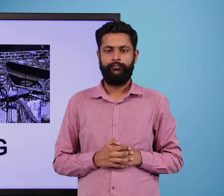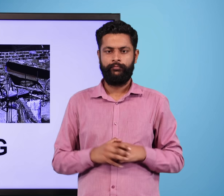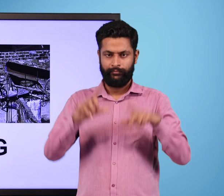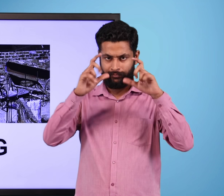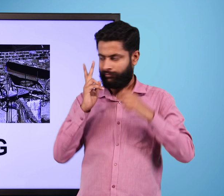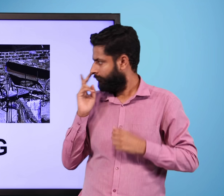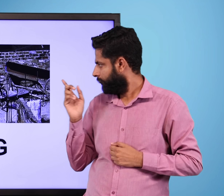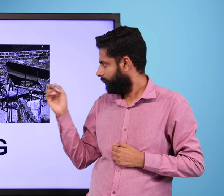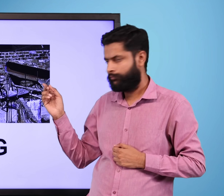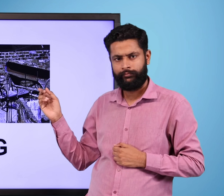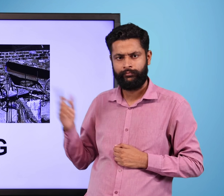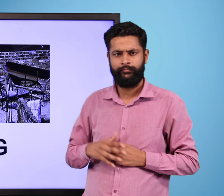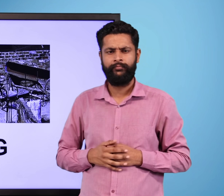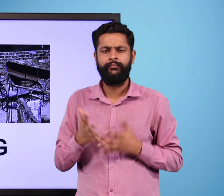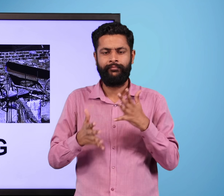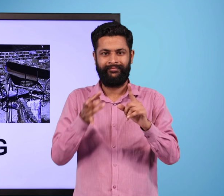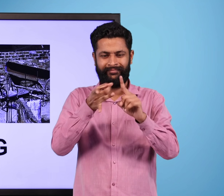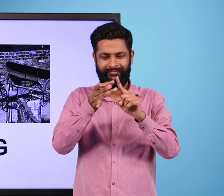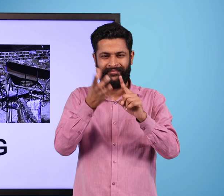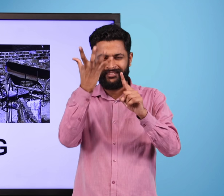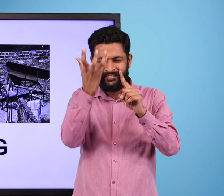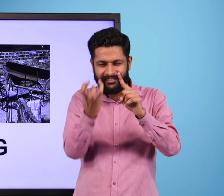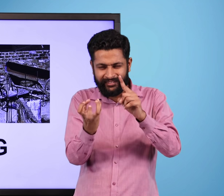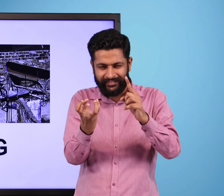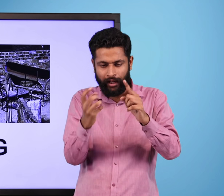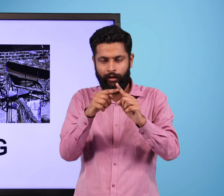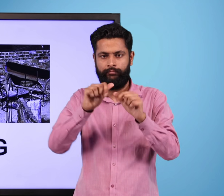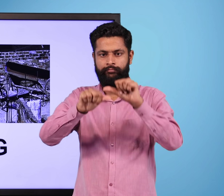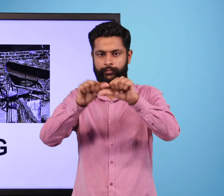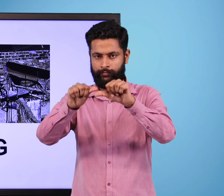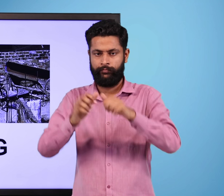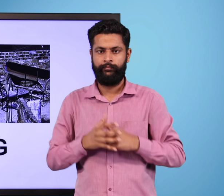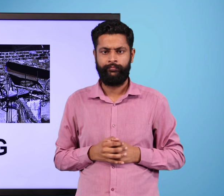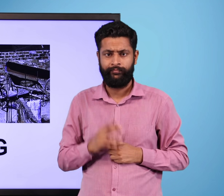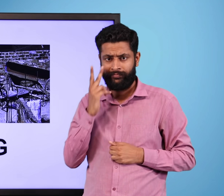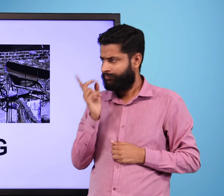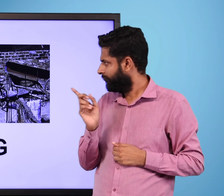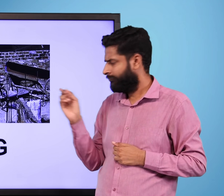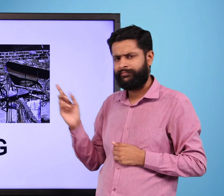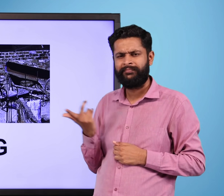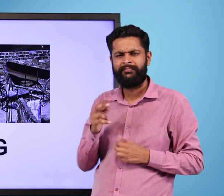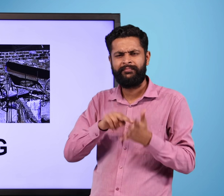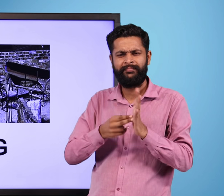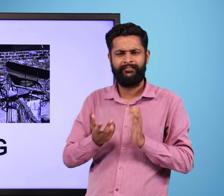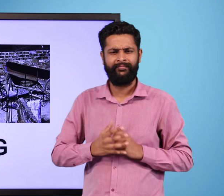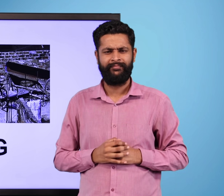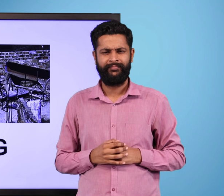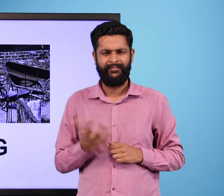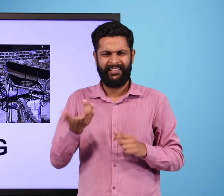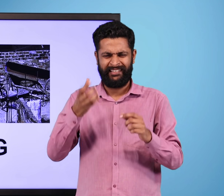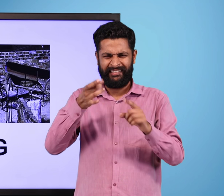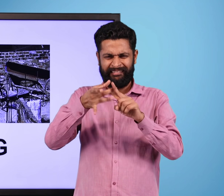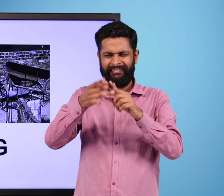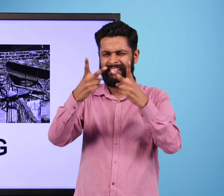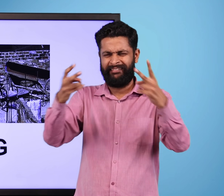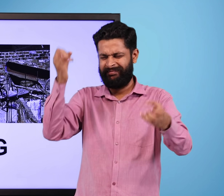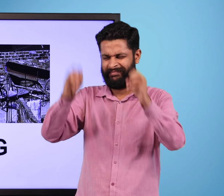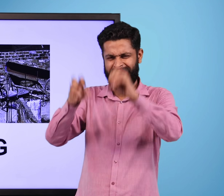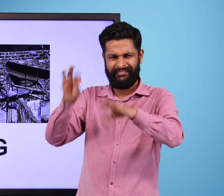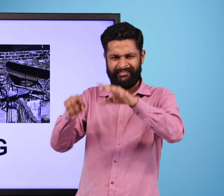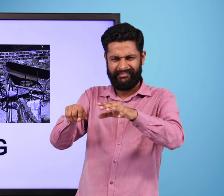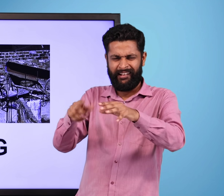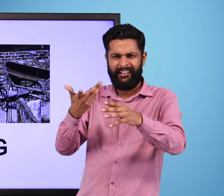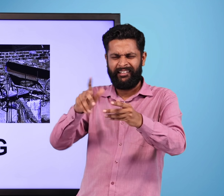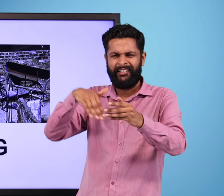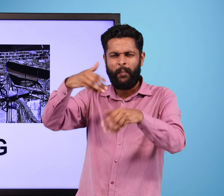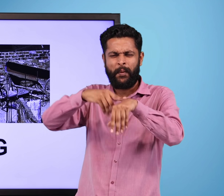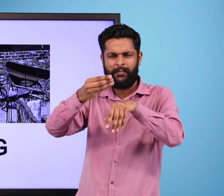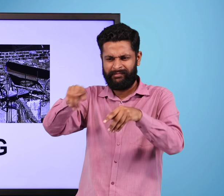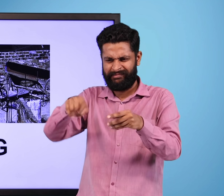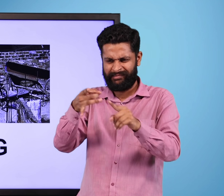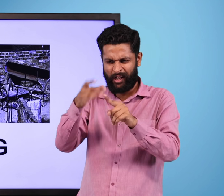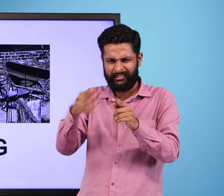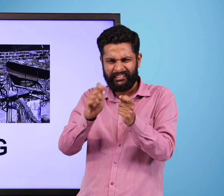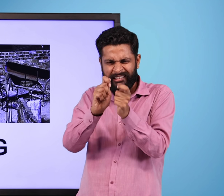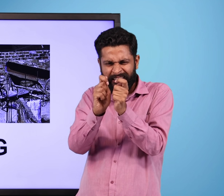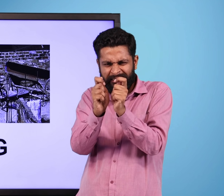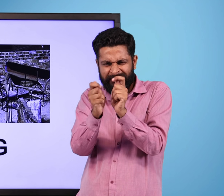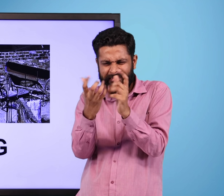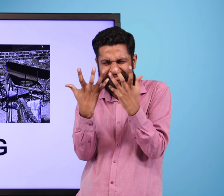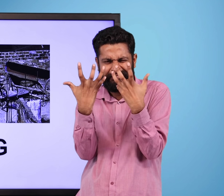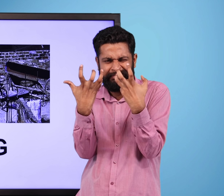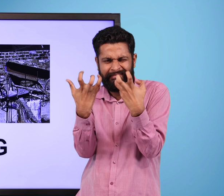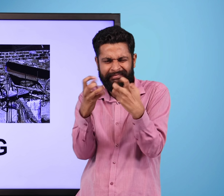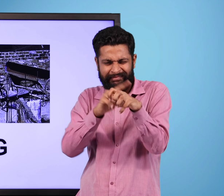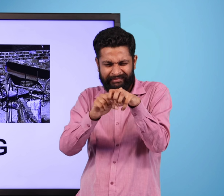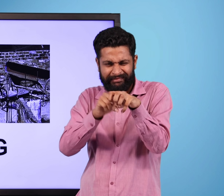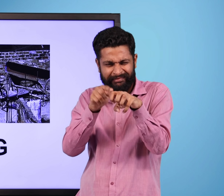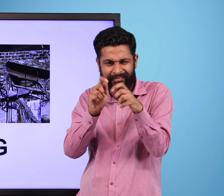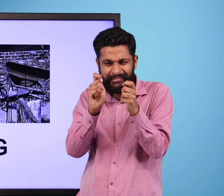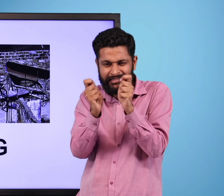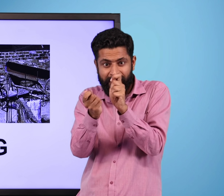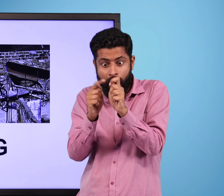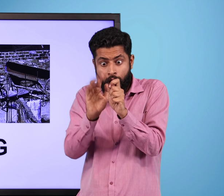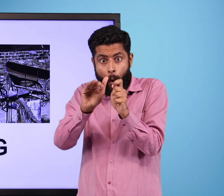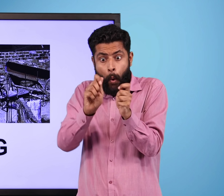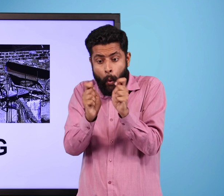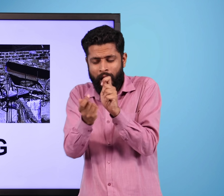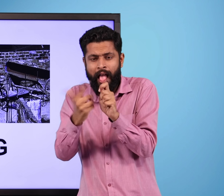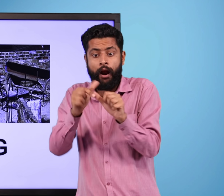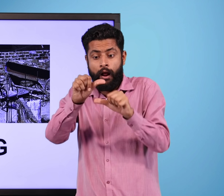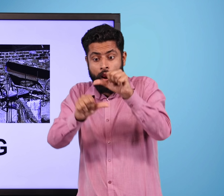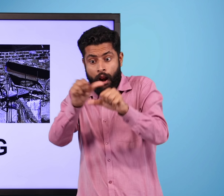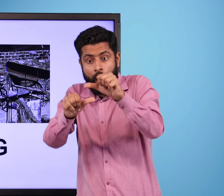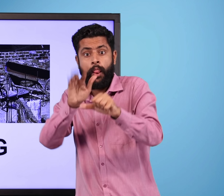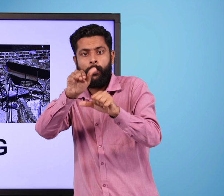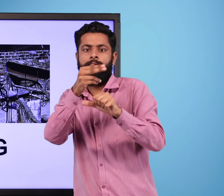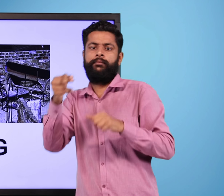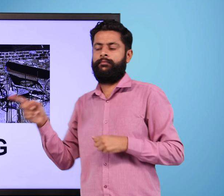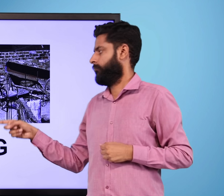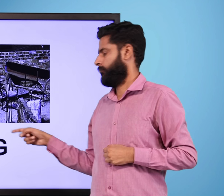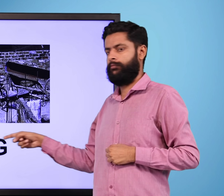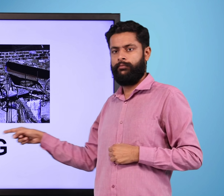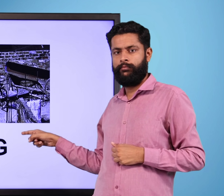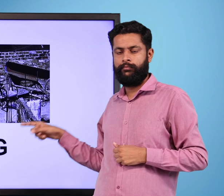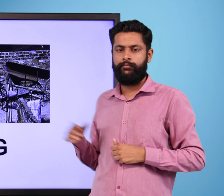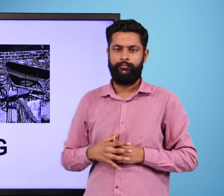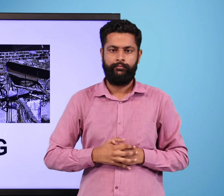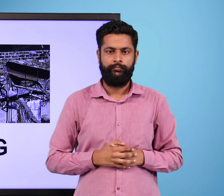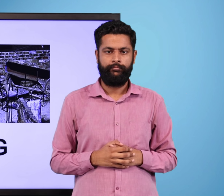This is the sign for rusting. If you leave a piece of iron in the open for some time, it acquires a film of brownish substance. This substance is called rust and the process is called rusting.